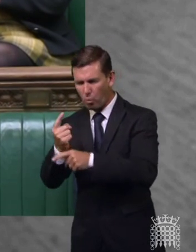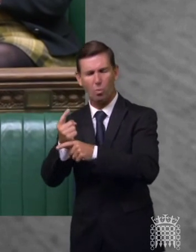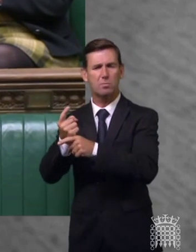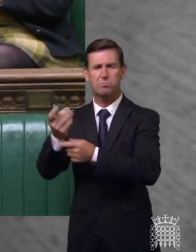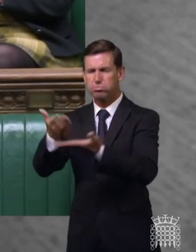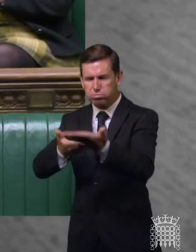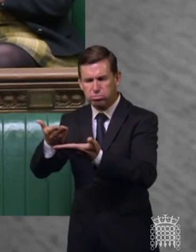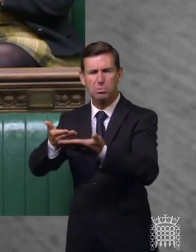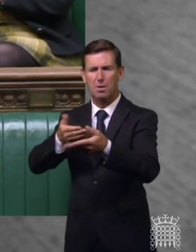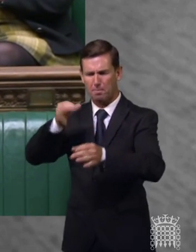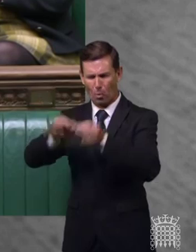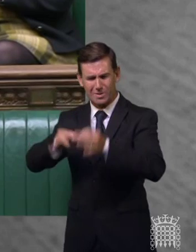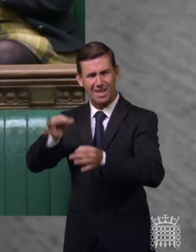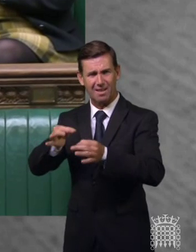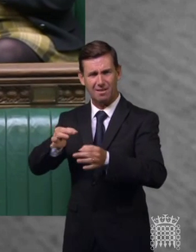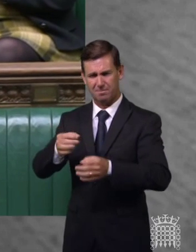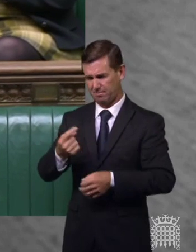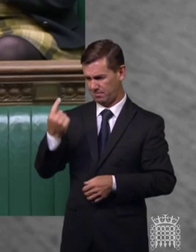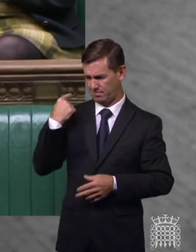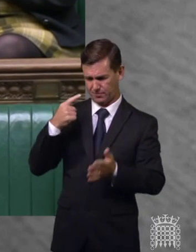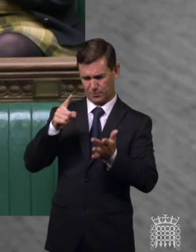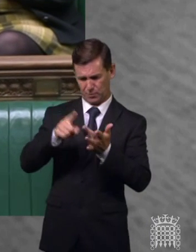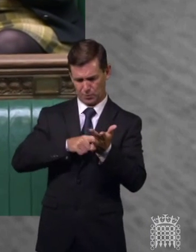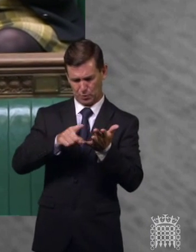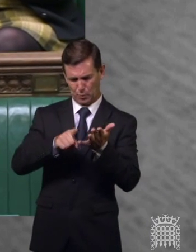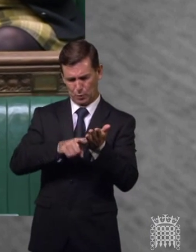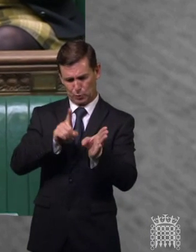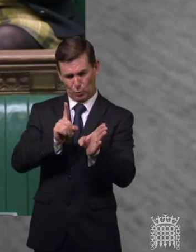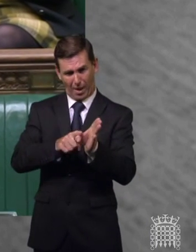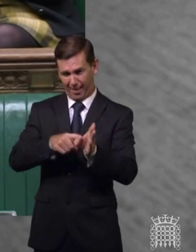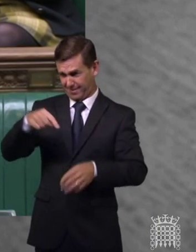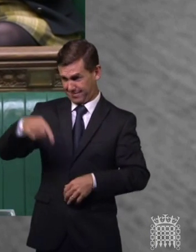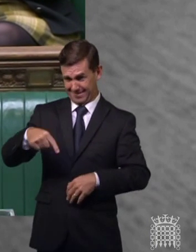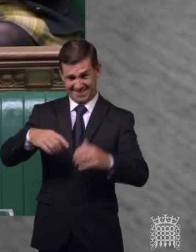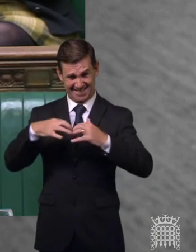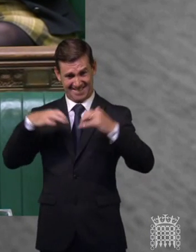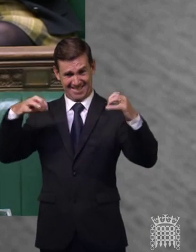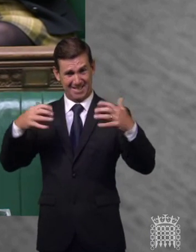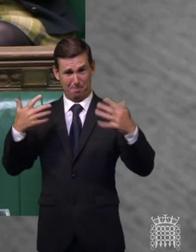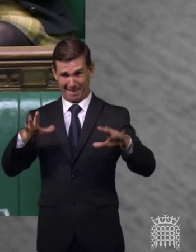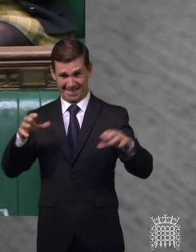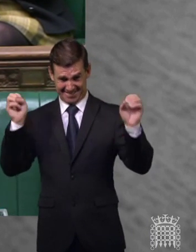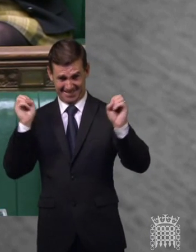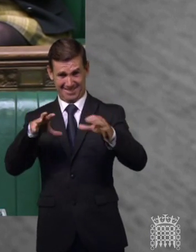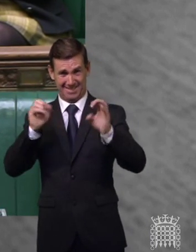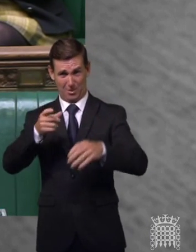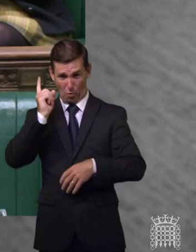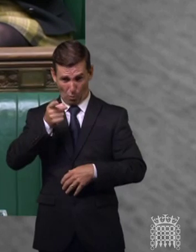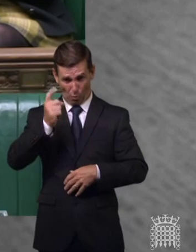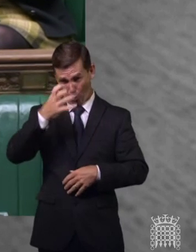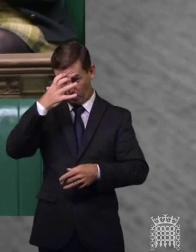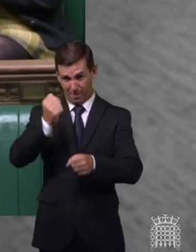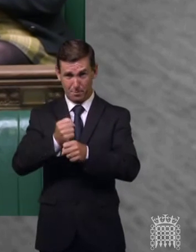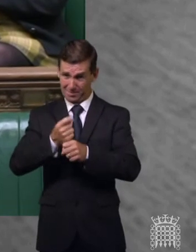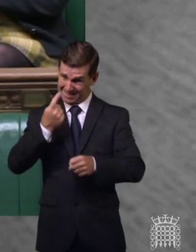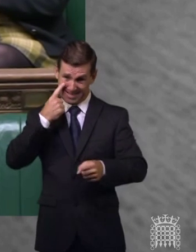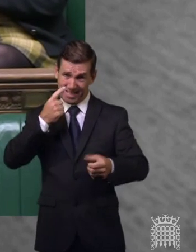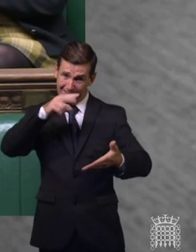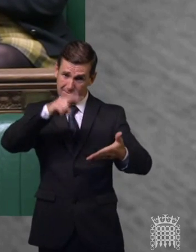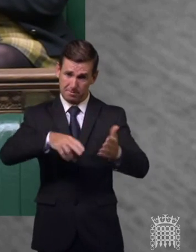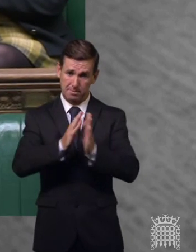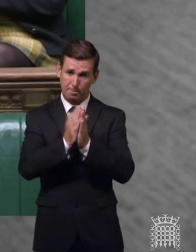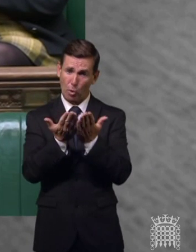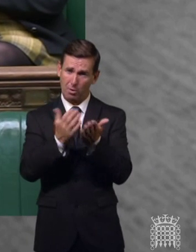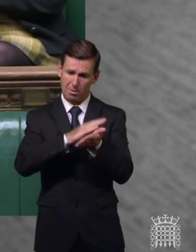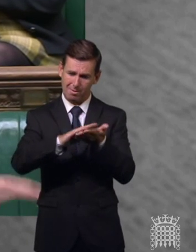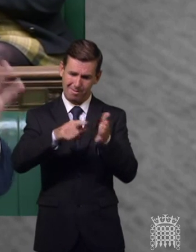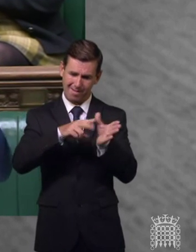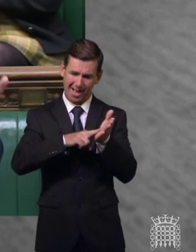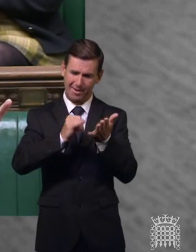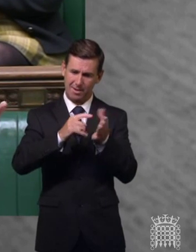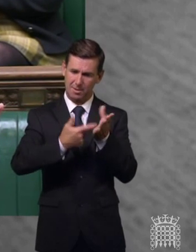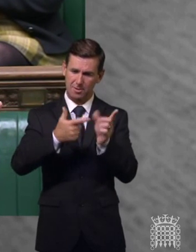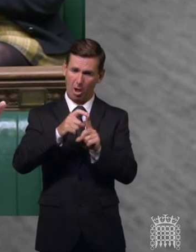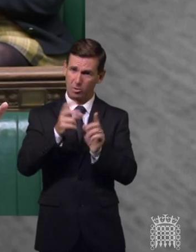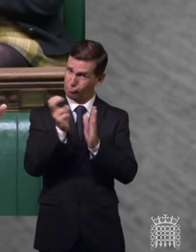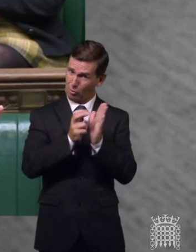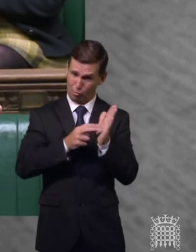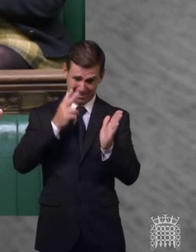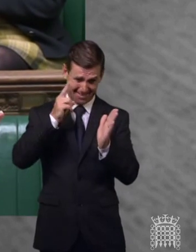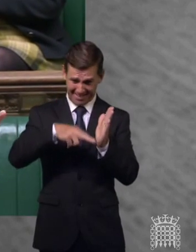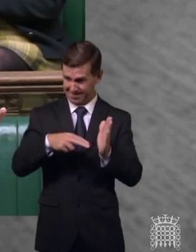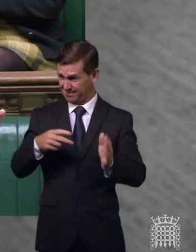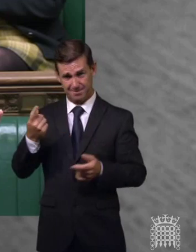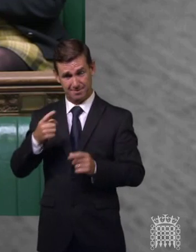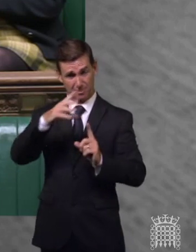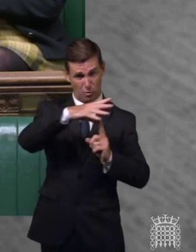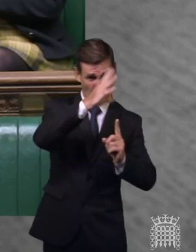Seeing this in July, Members on both sides of this House warned the Government—read Hansard—that they may be underestimating the threat of the Taliban.